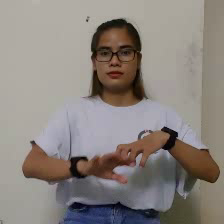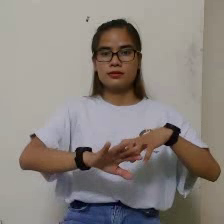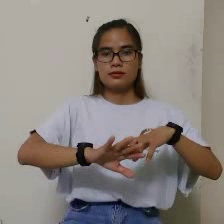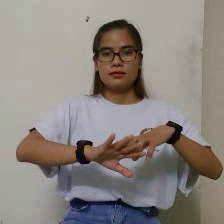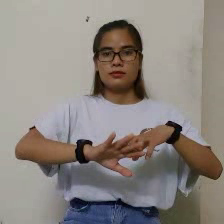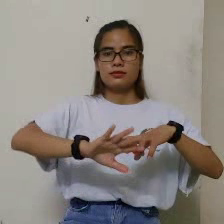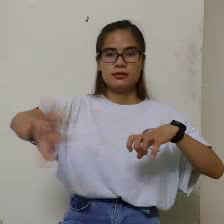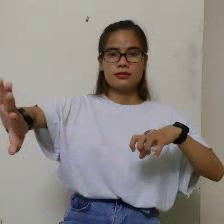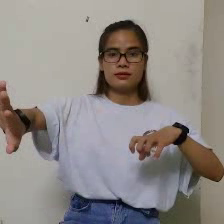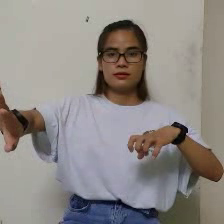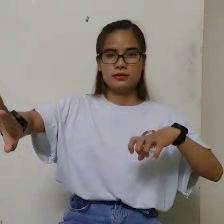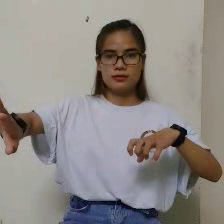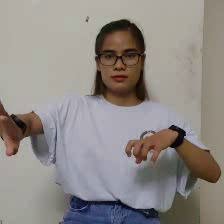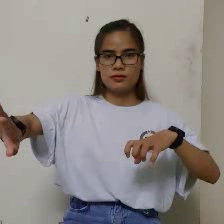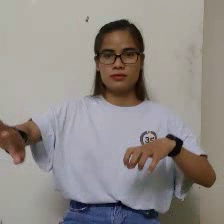Khu cách ly